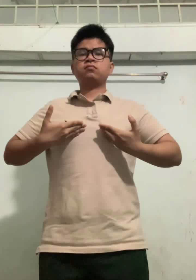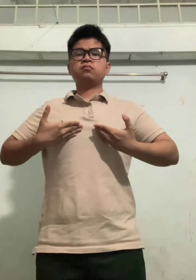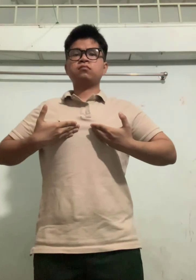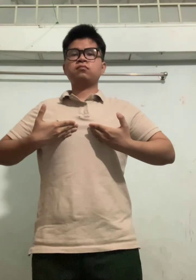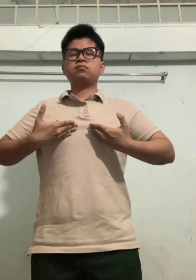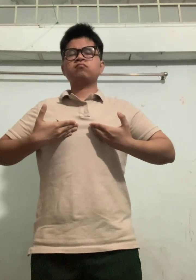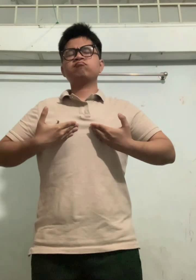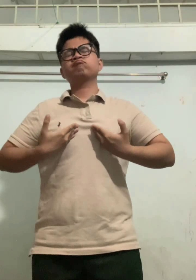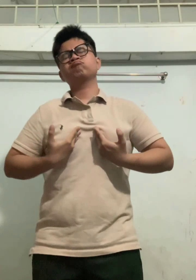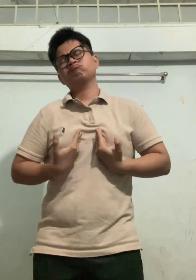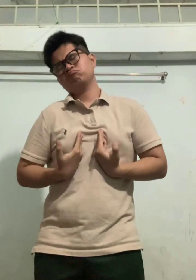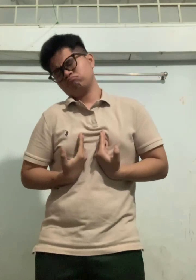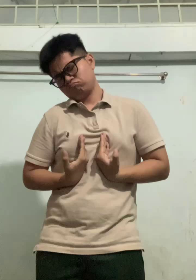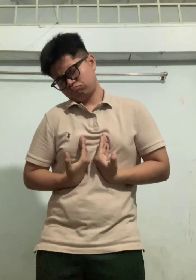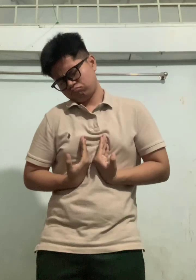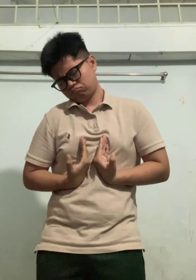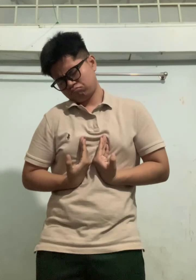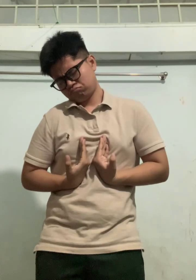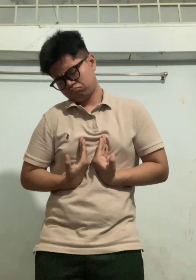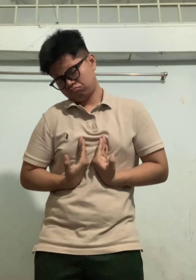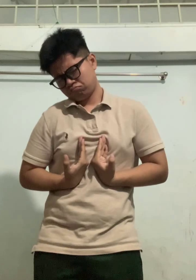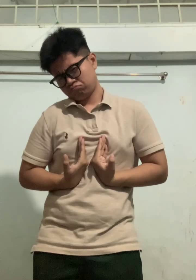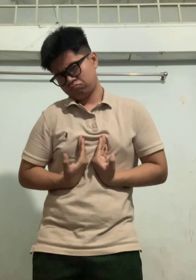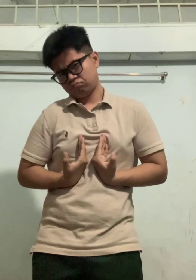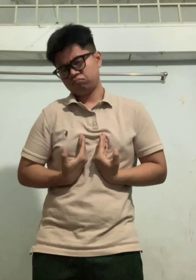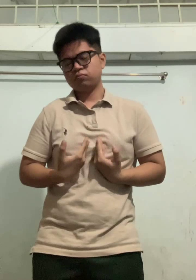met moi